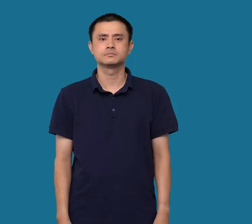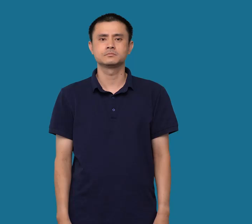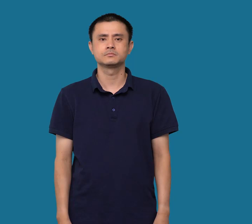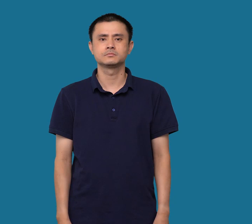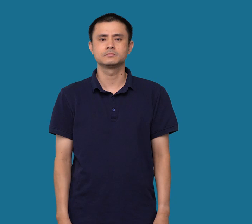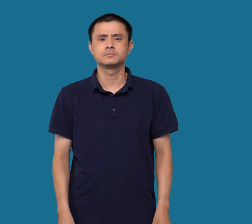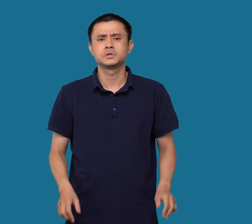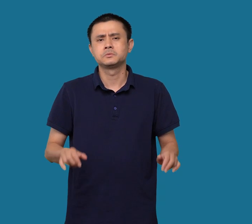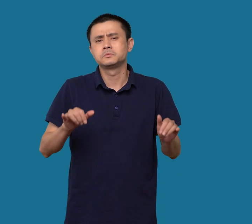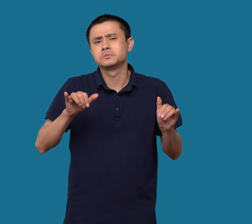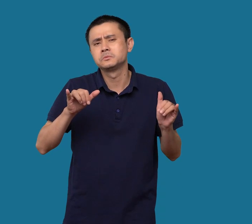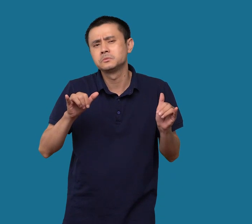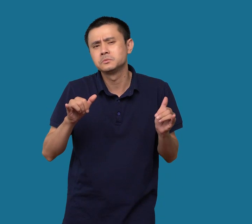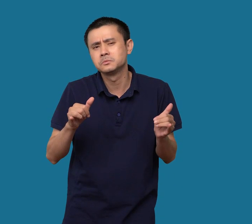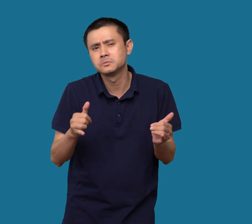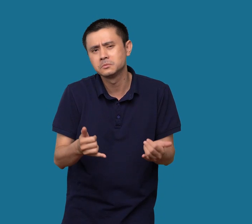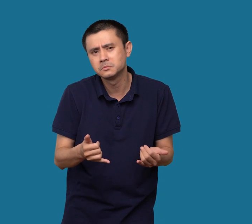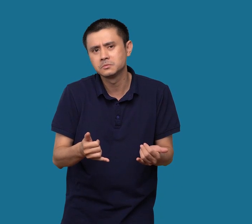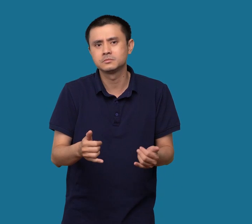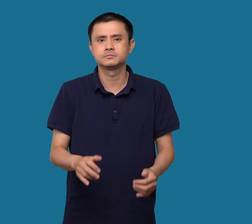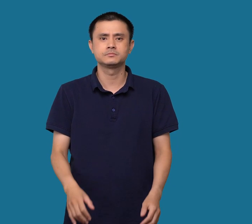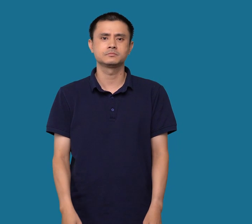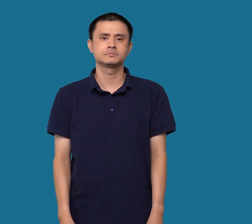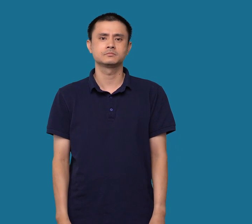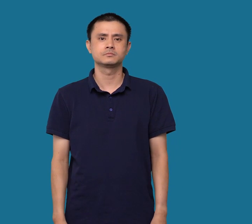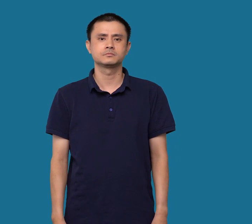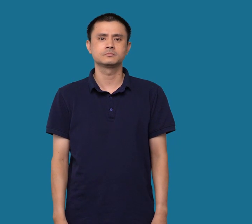yếu